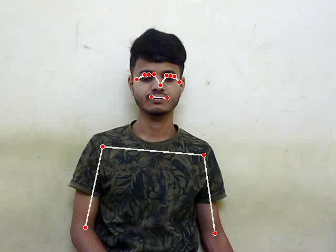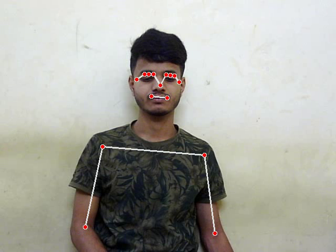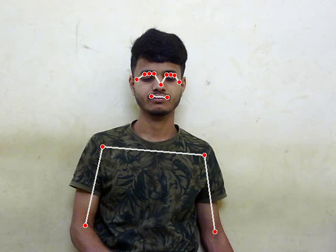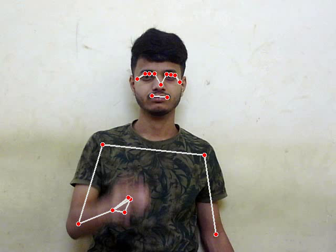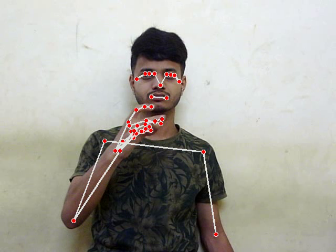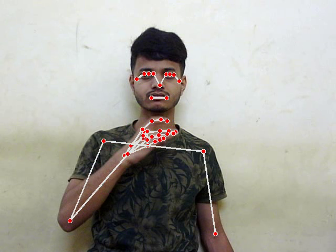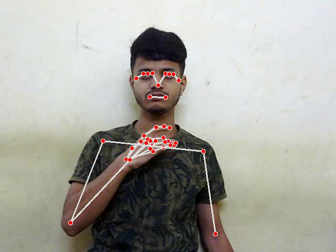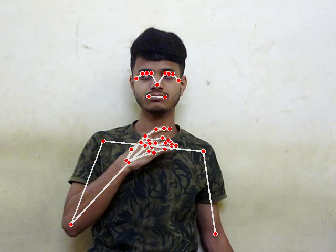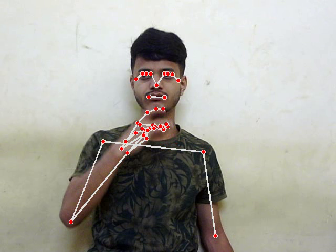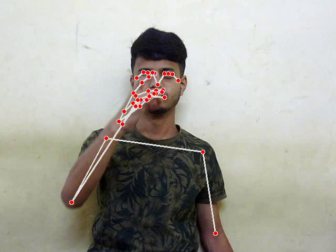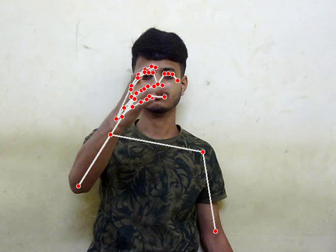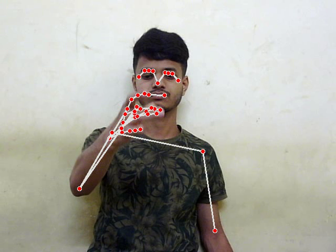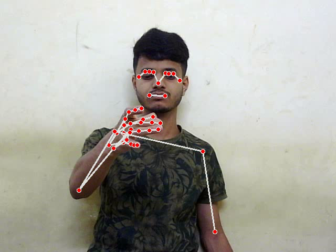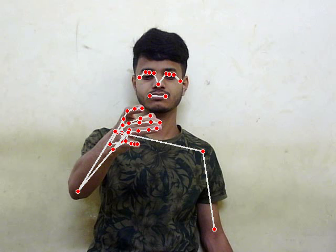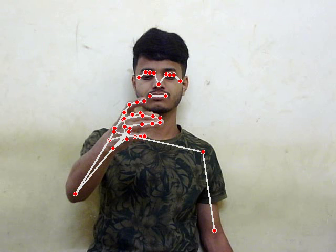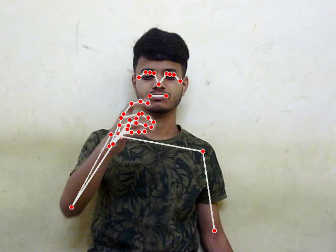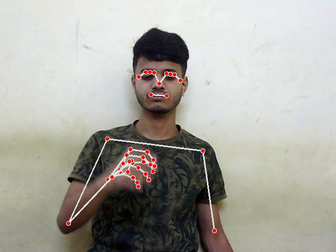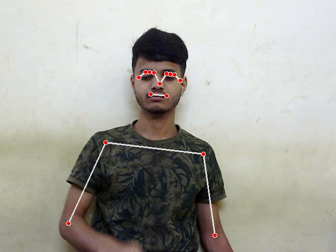like